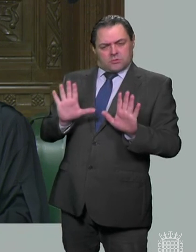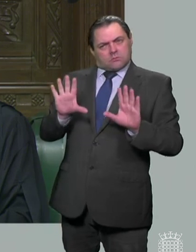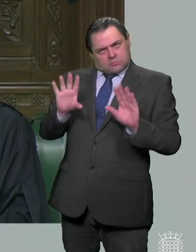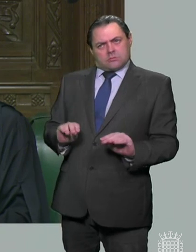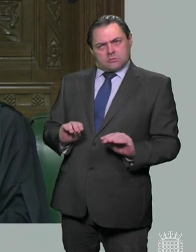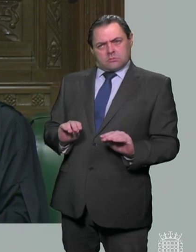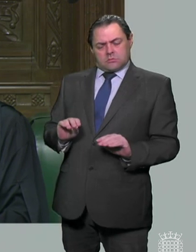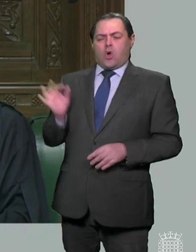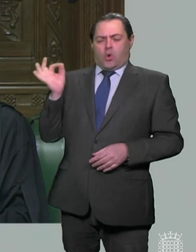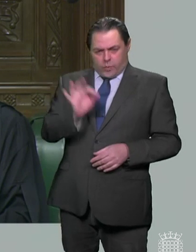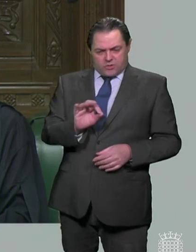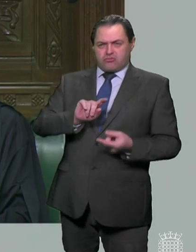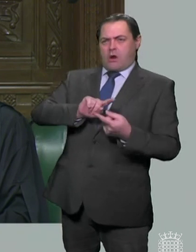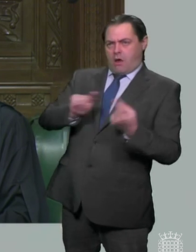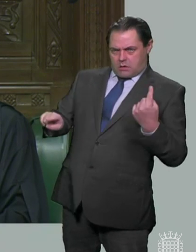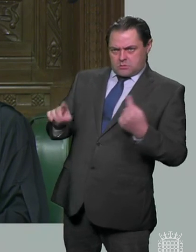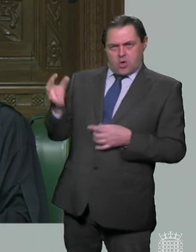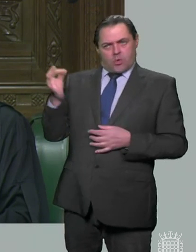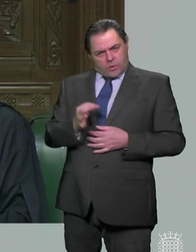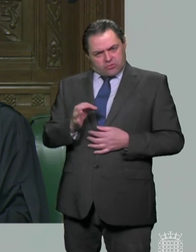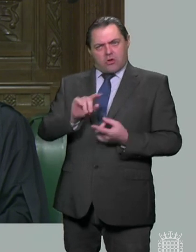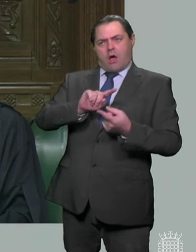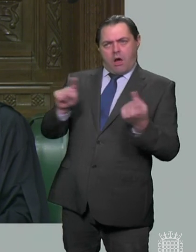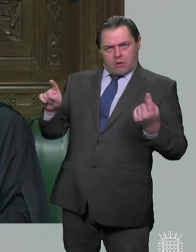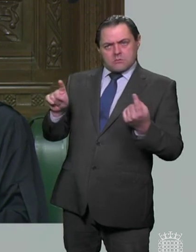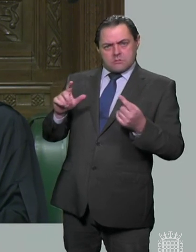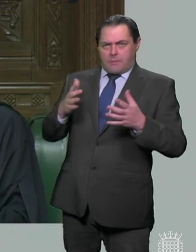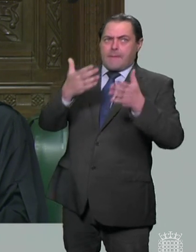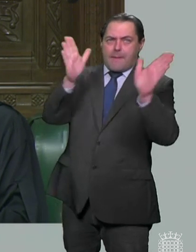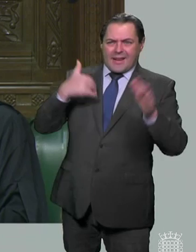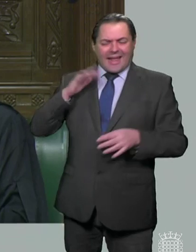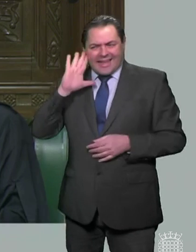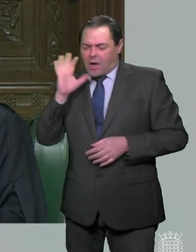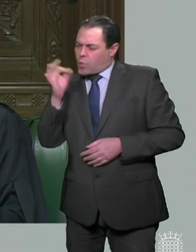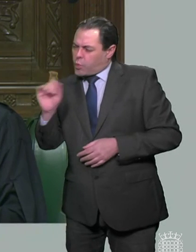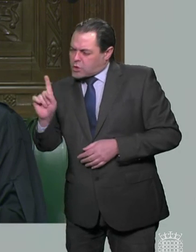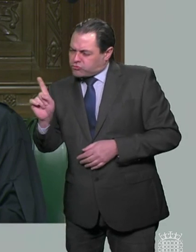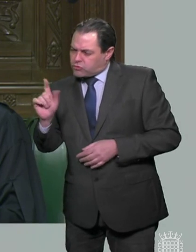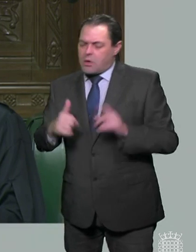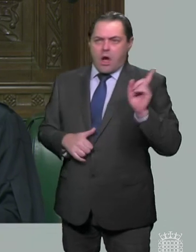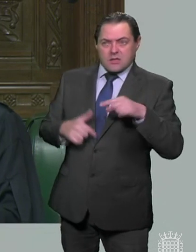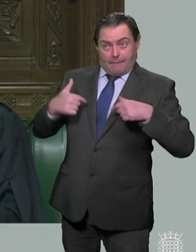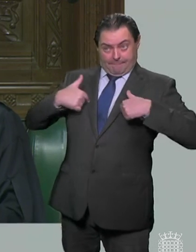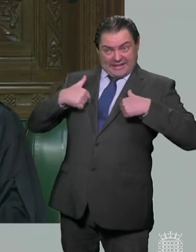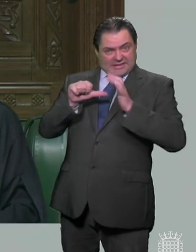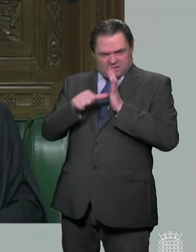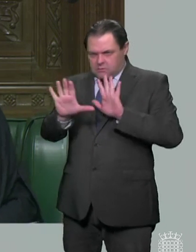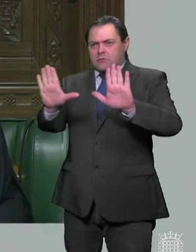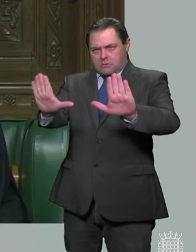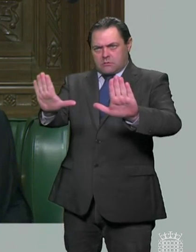I want questions to be respected, and I expect the public actually to be able to hear the questions and the answers, because I am struggling to do so in this Chair.